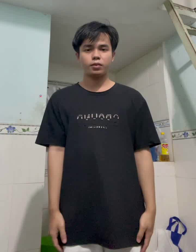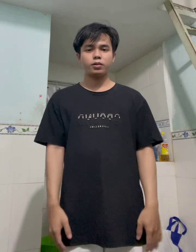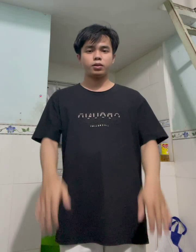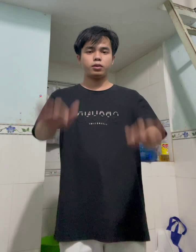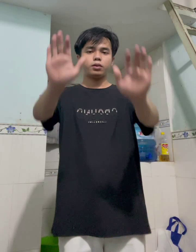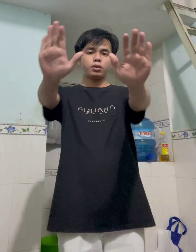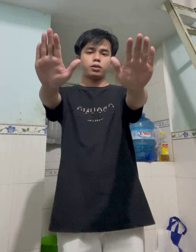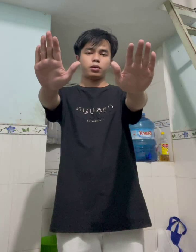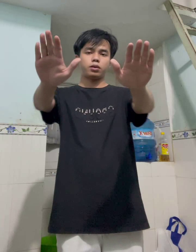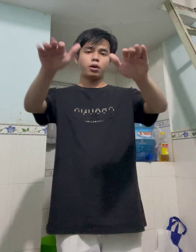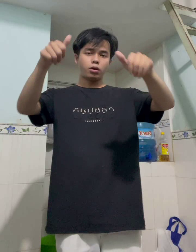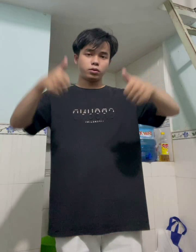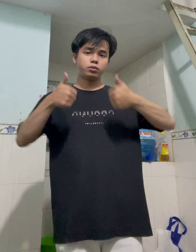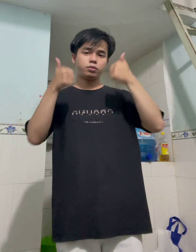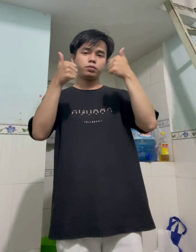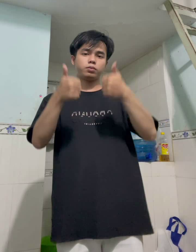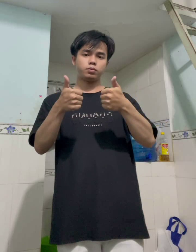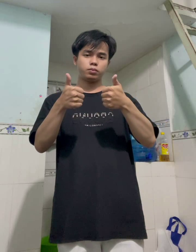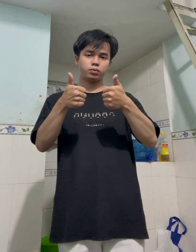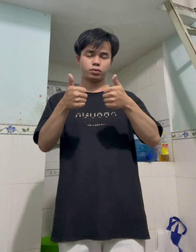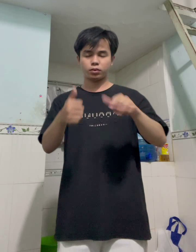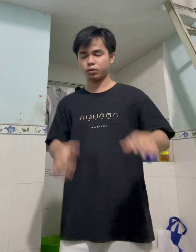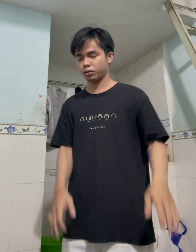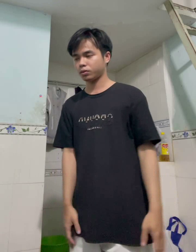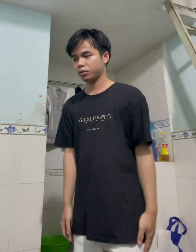tuyet voi